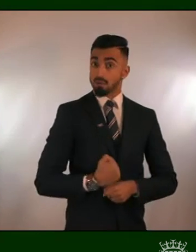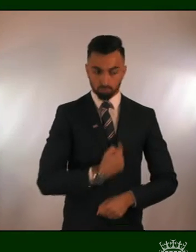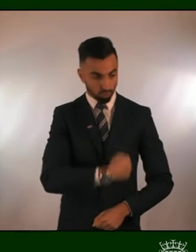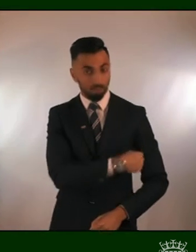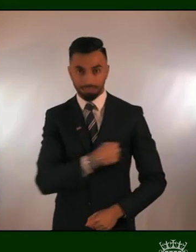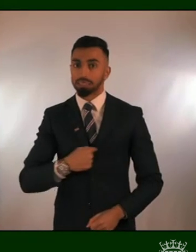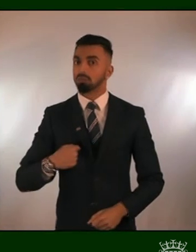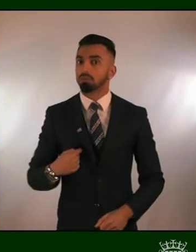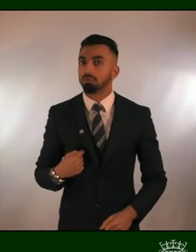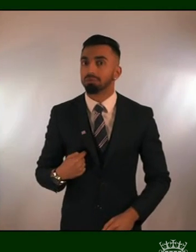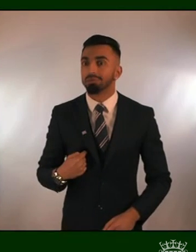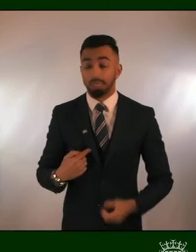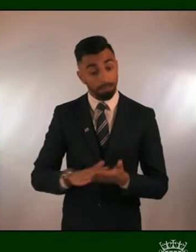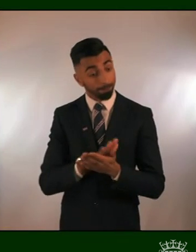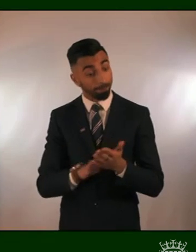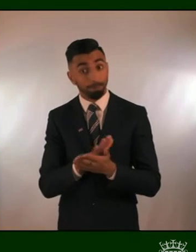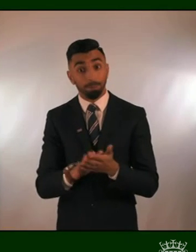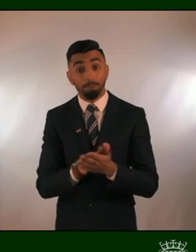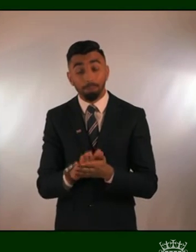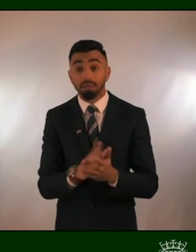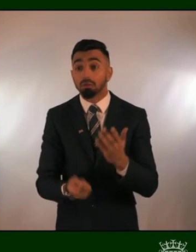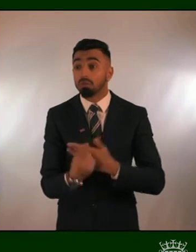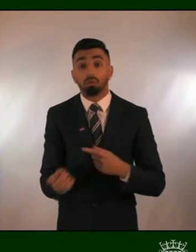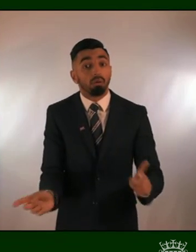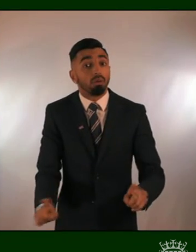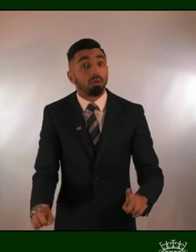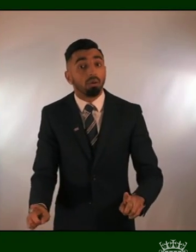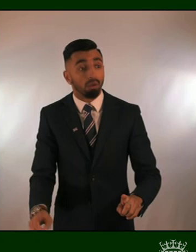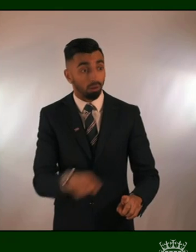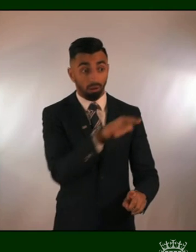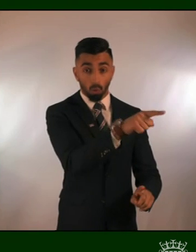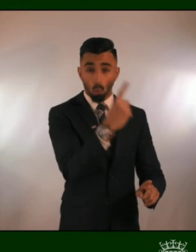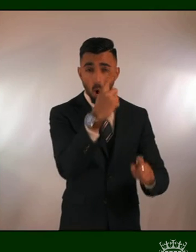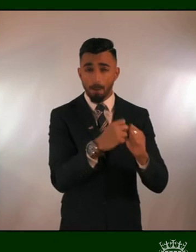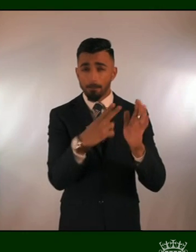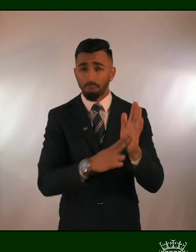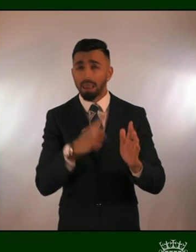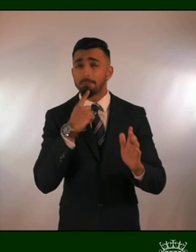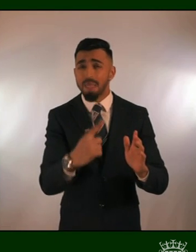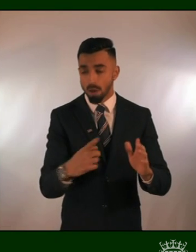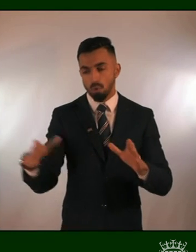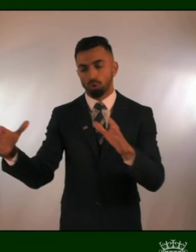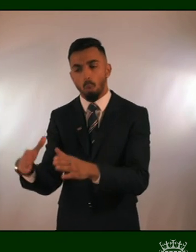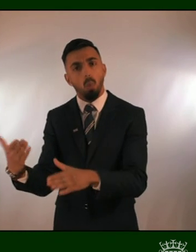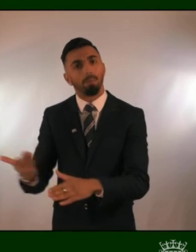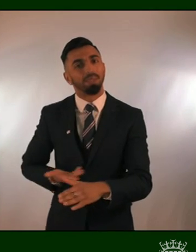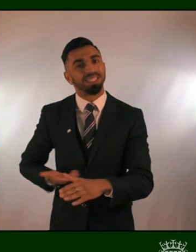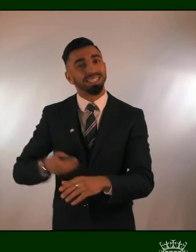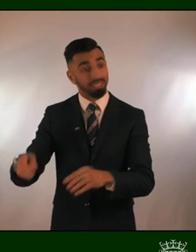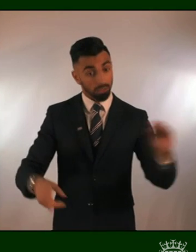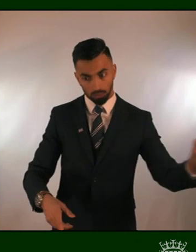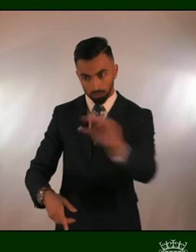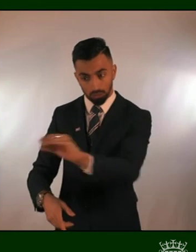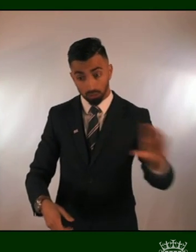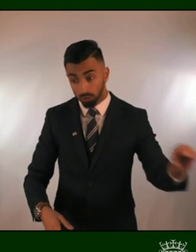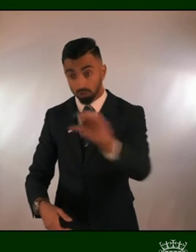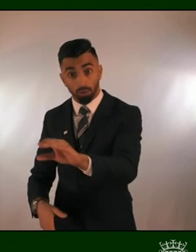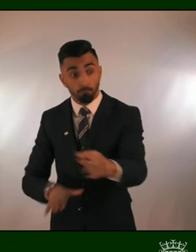This will unlock up to £1 billion of attractive working capital loans to support small businesses, with more as needed.